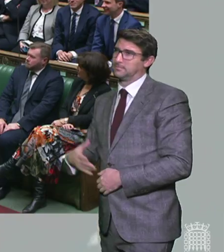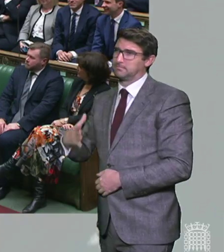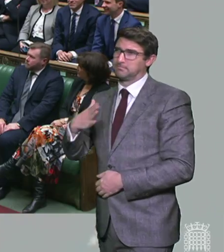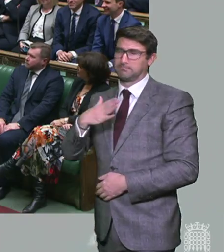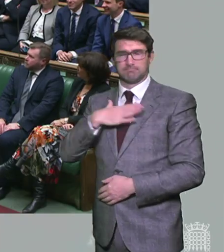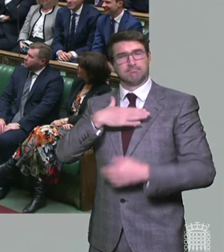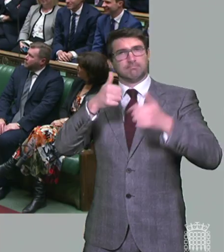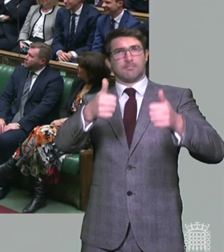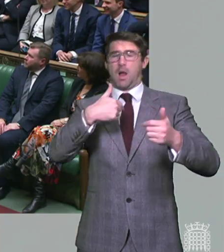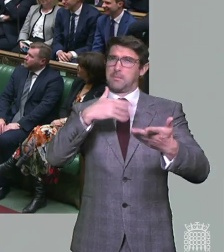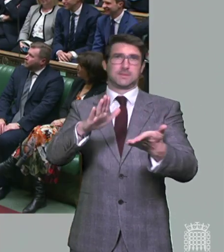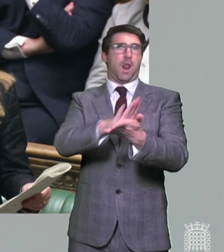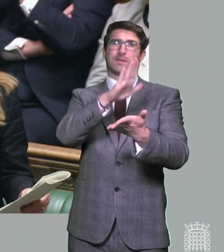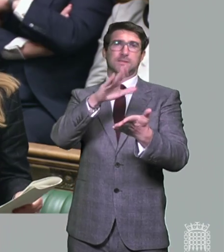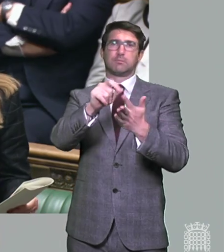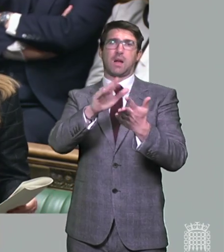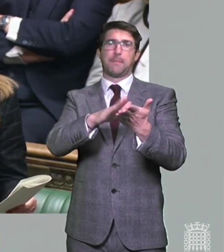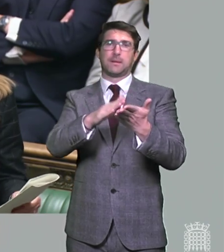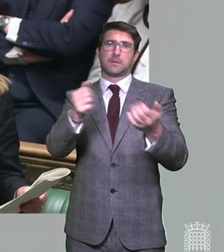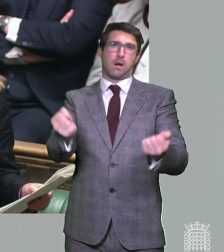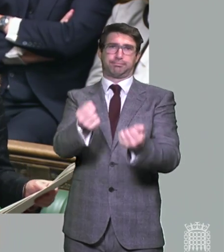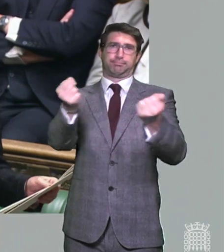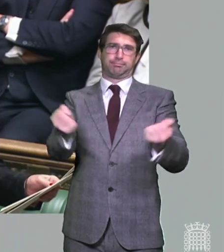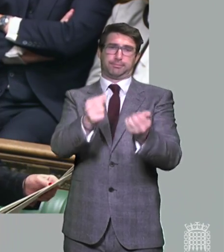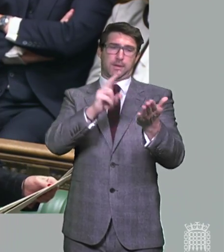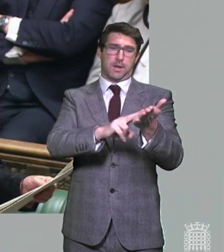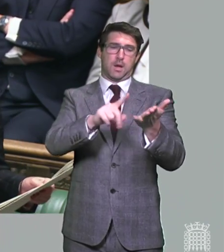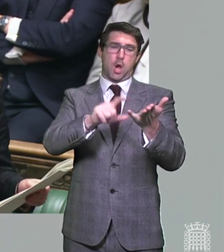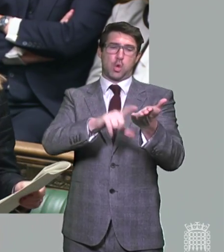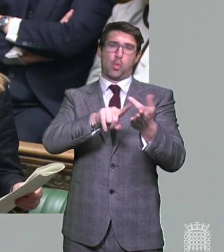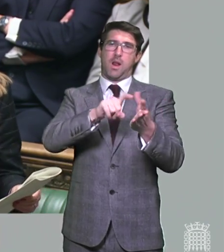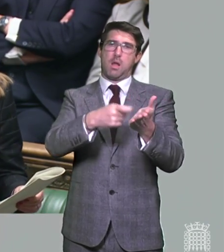When will the mission and plan for Great British Nuclear be announced?